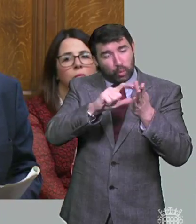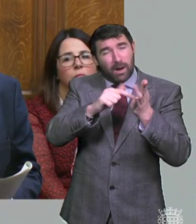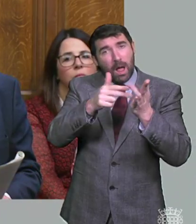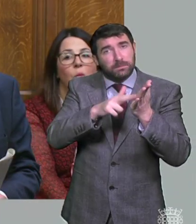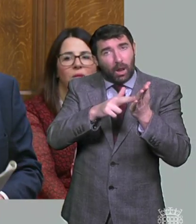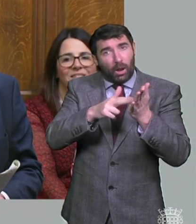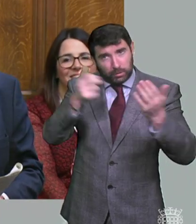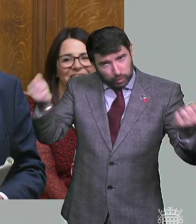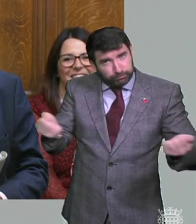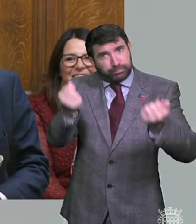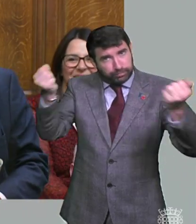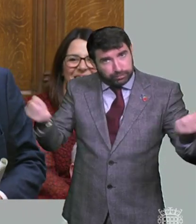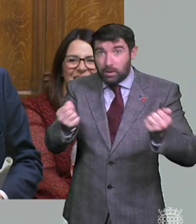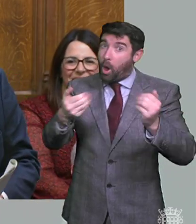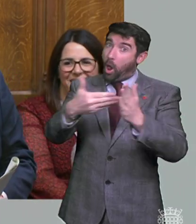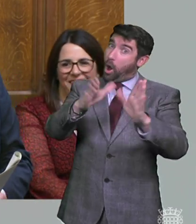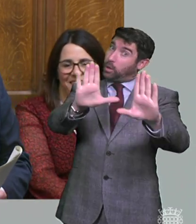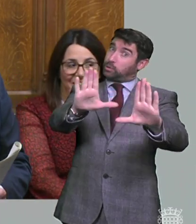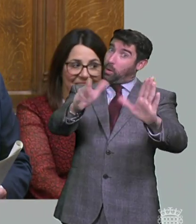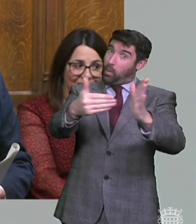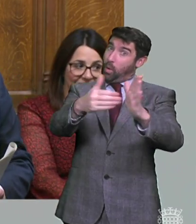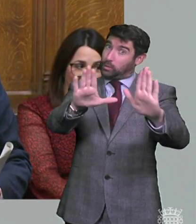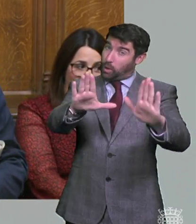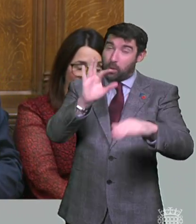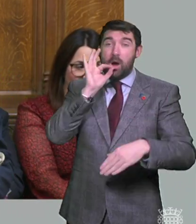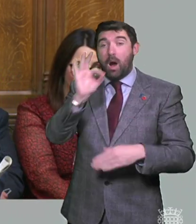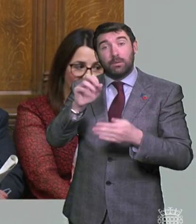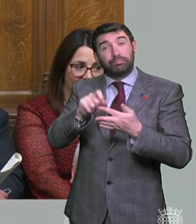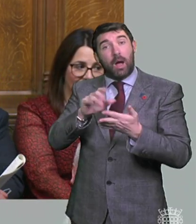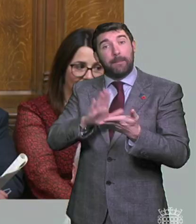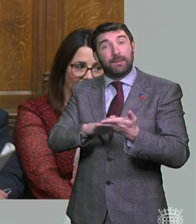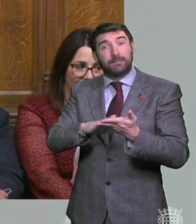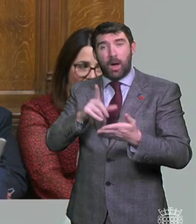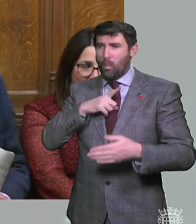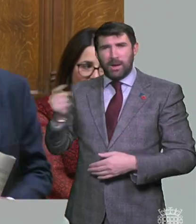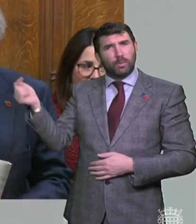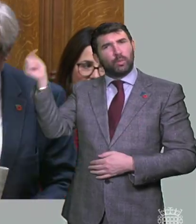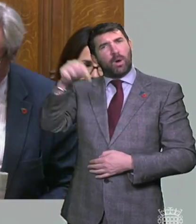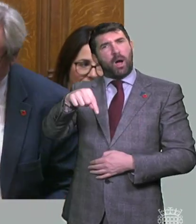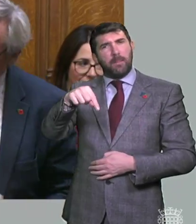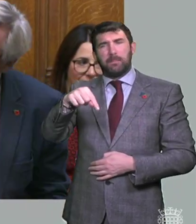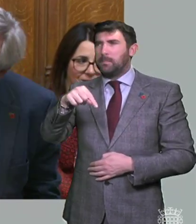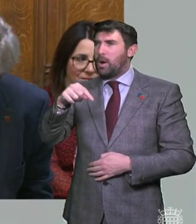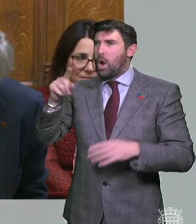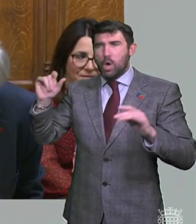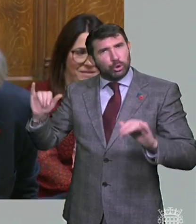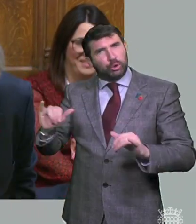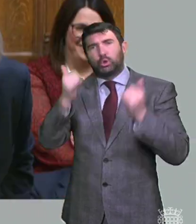Will he also commit to come to the tendering showcase currently in the Jubilee room until 2.30 this afternoon?